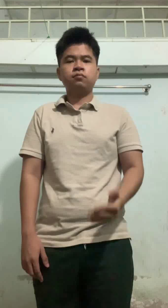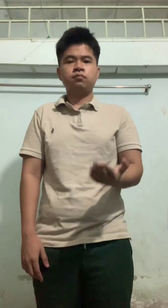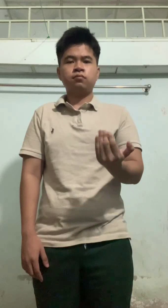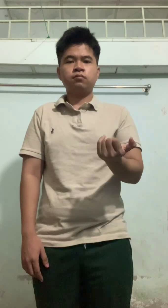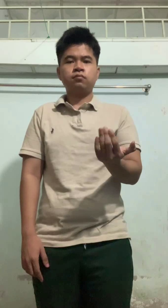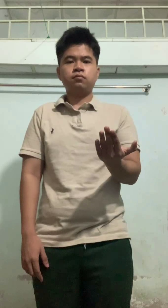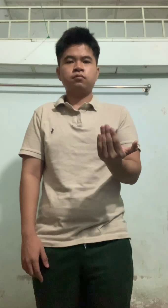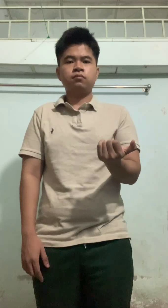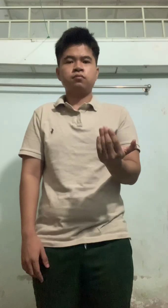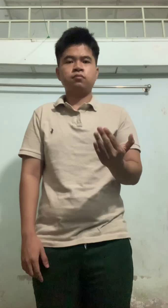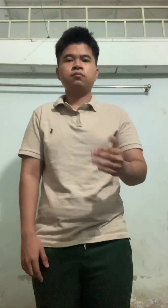yeu cau